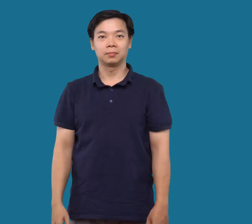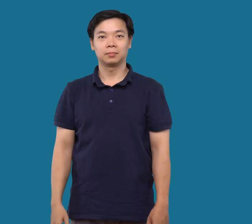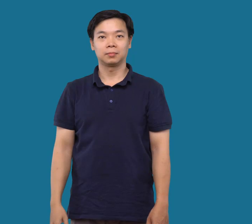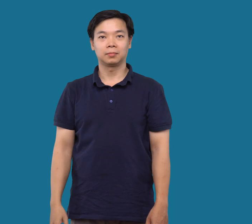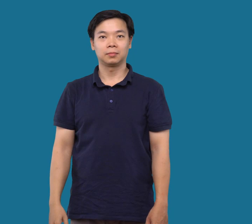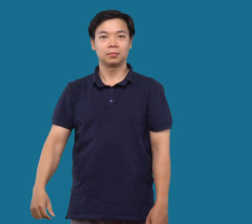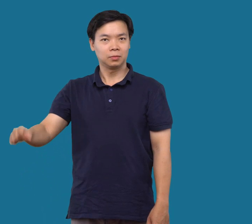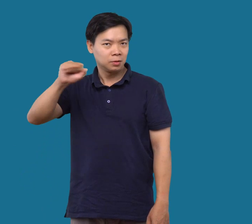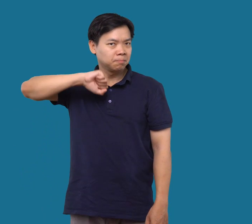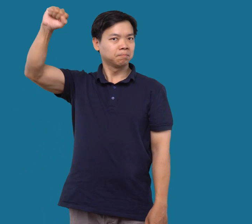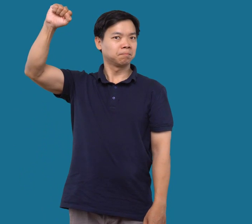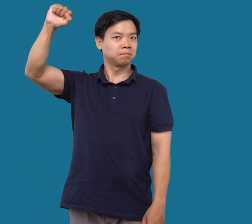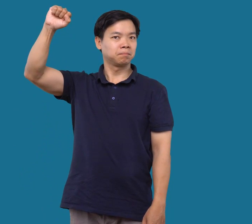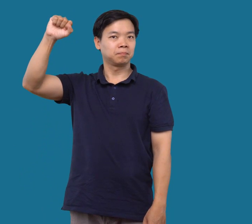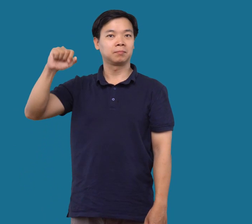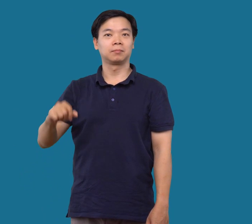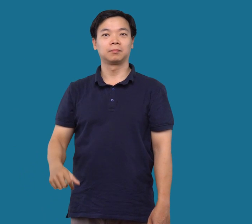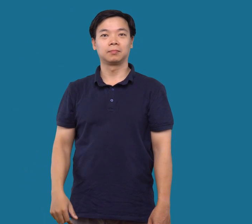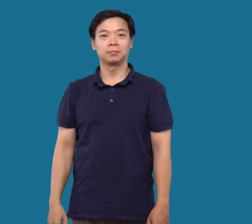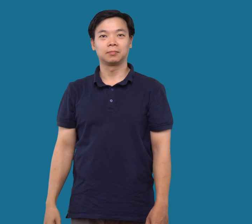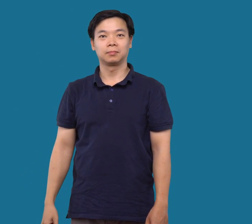quyết tâm